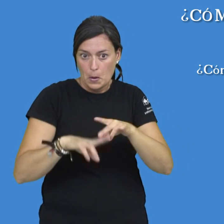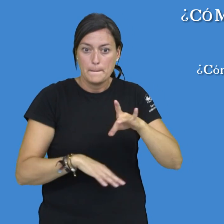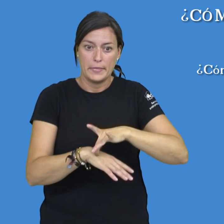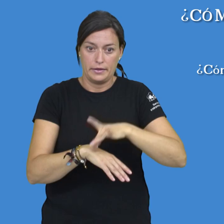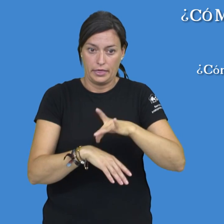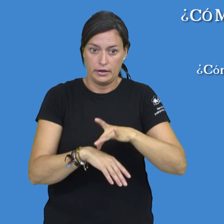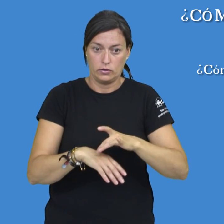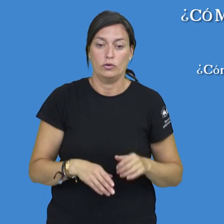enfermo